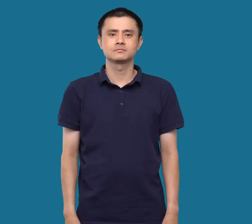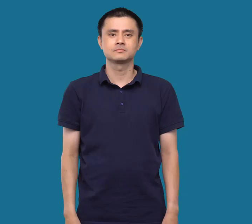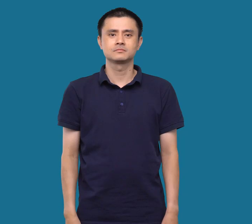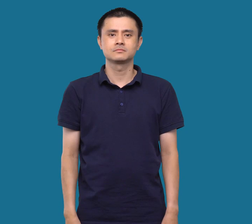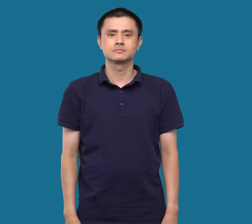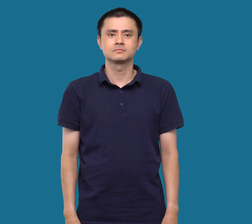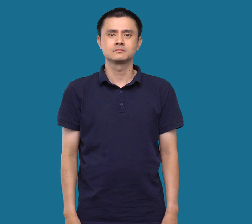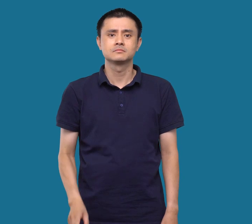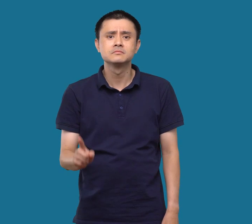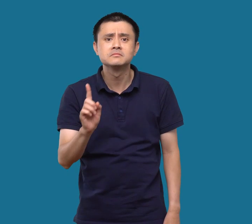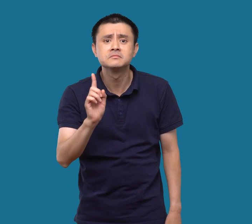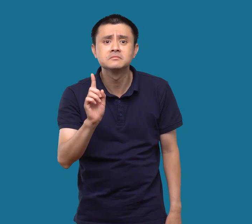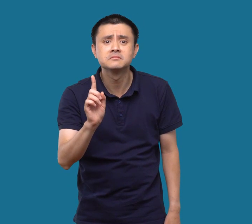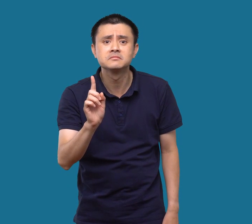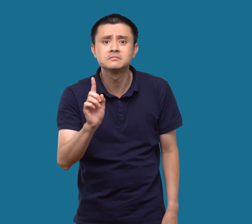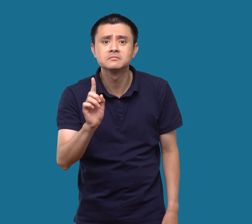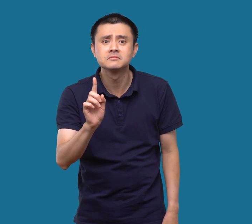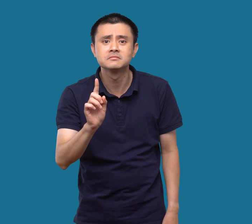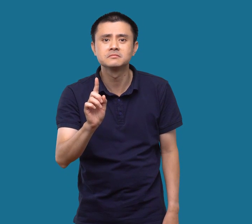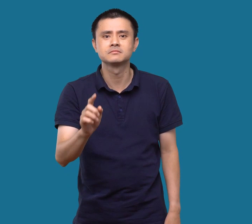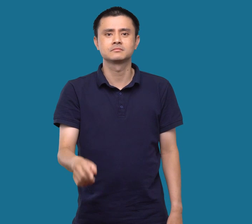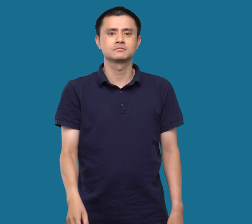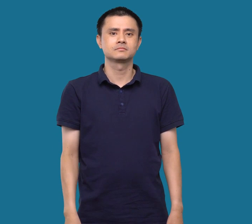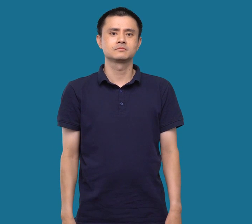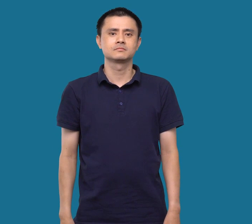là gì?